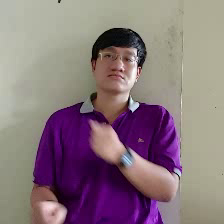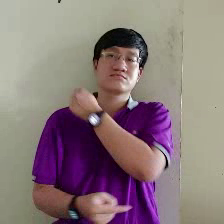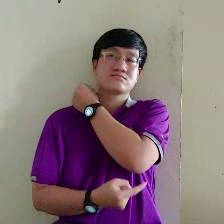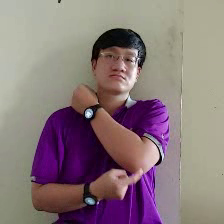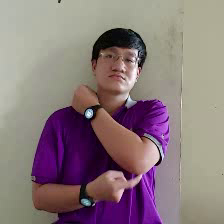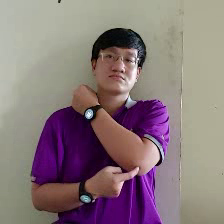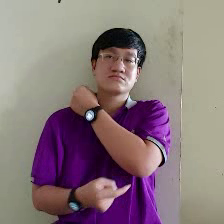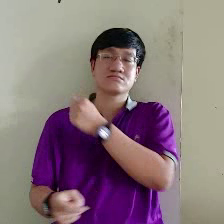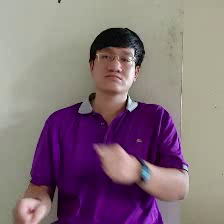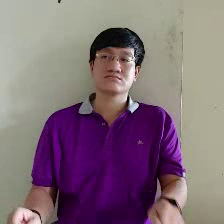Cám dỗ